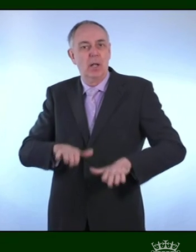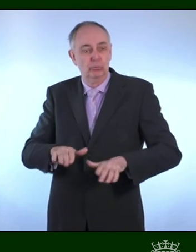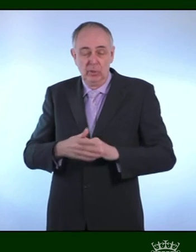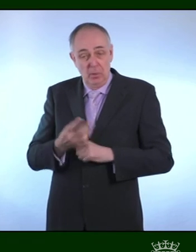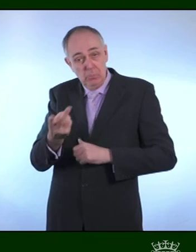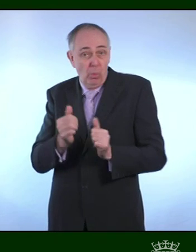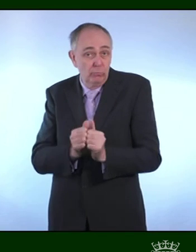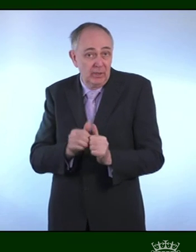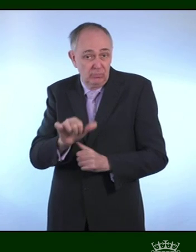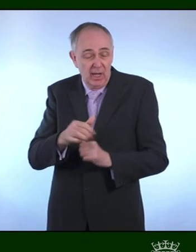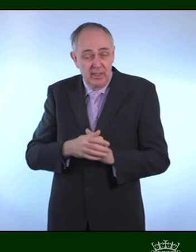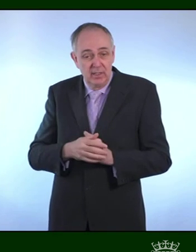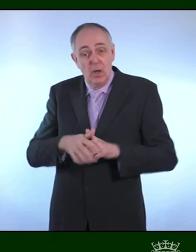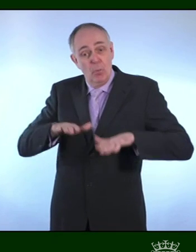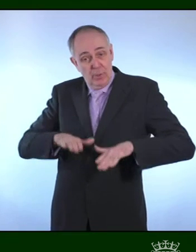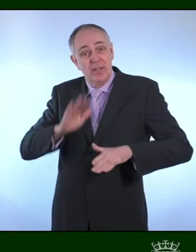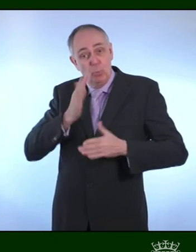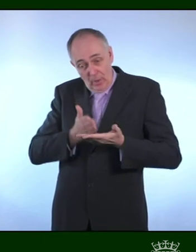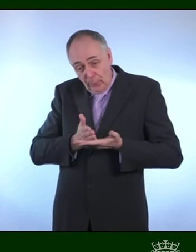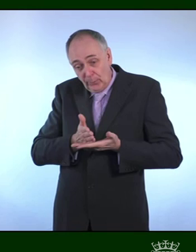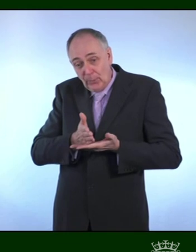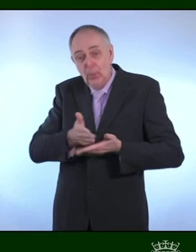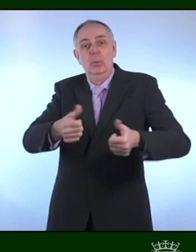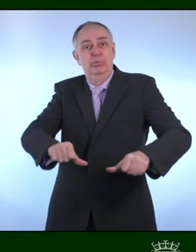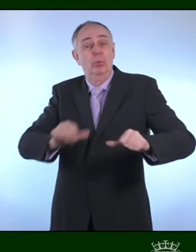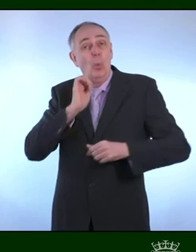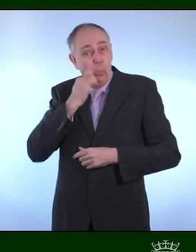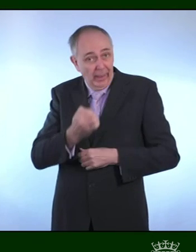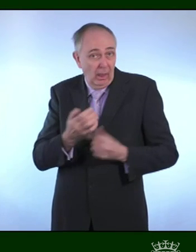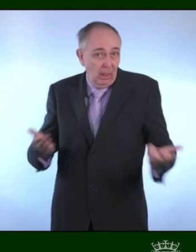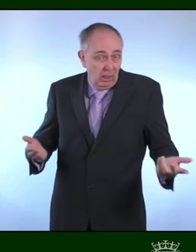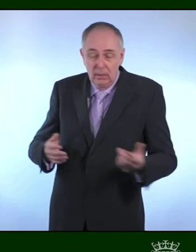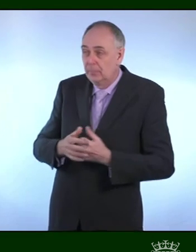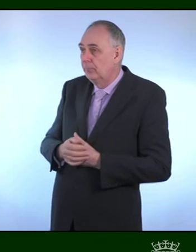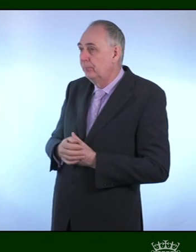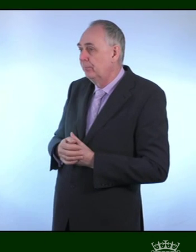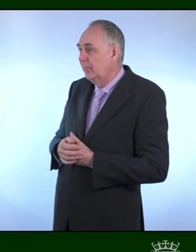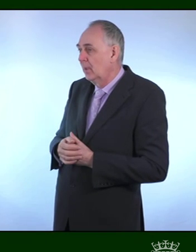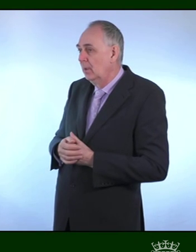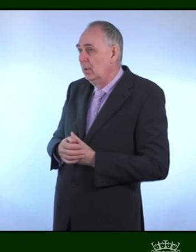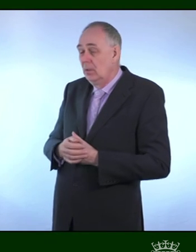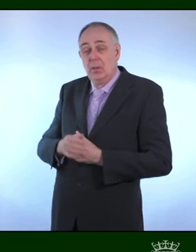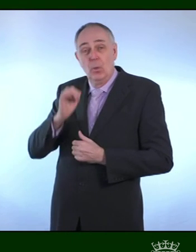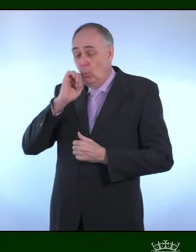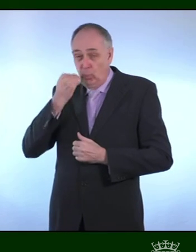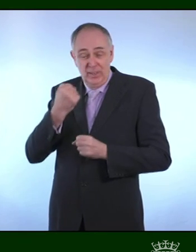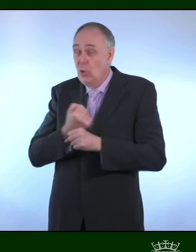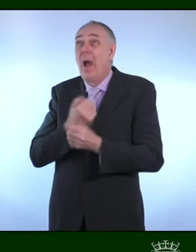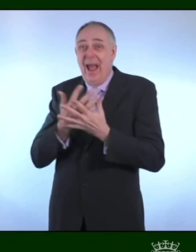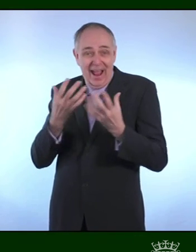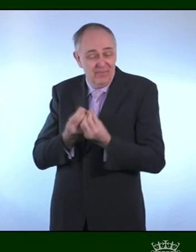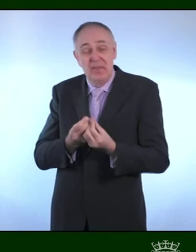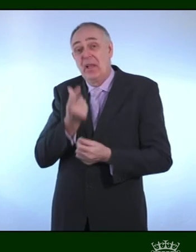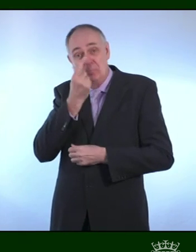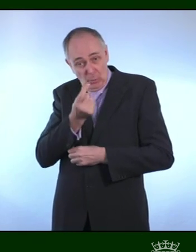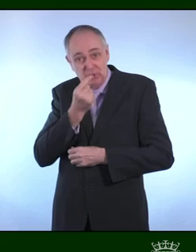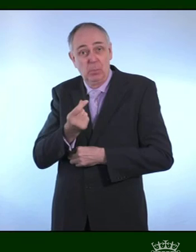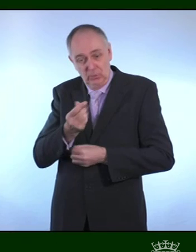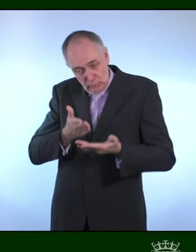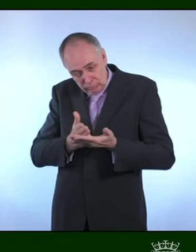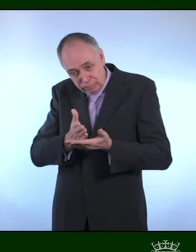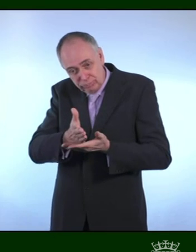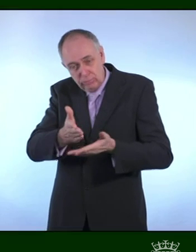We will get this country through this crisis with these exceptional steps, and I can tell him that we will do absolutely everything that it takes.